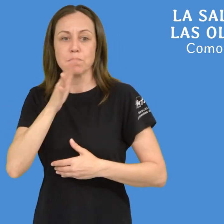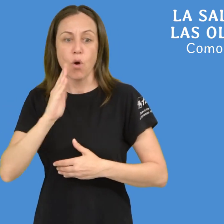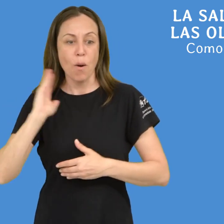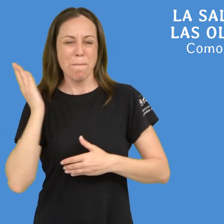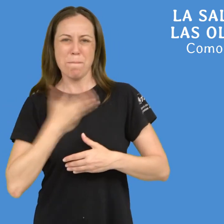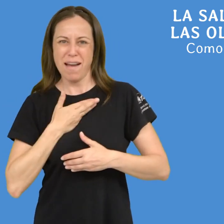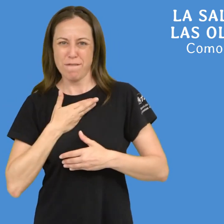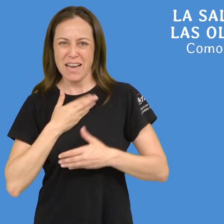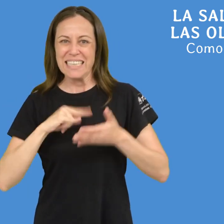afectar